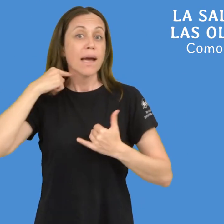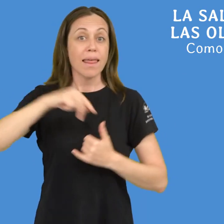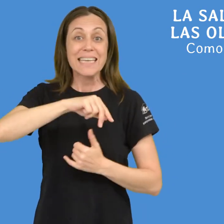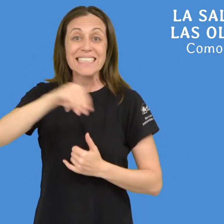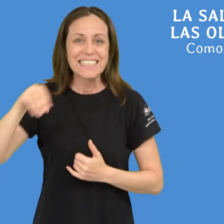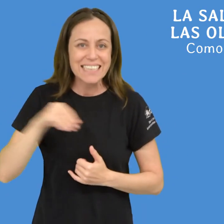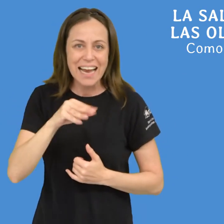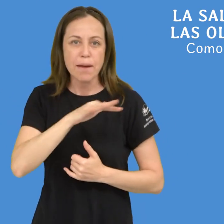azúcar